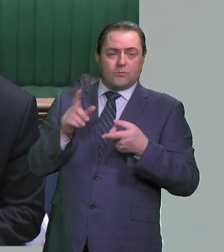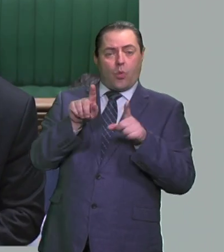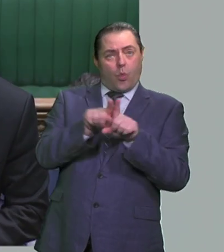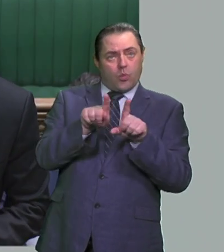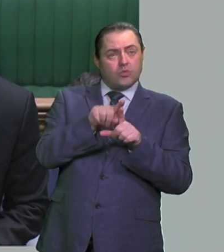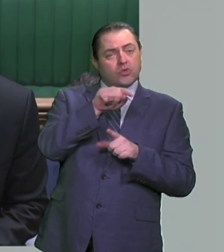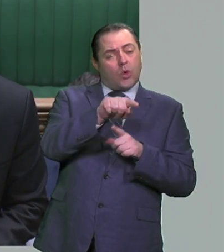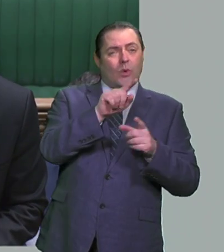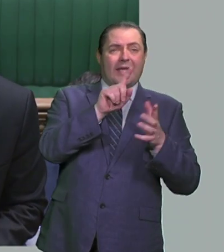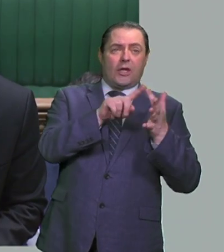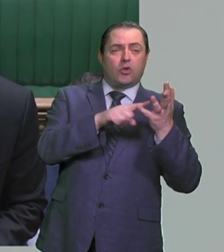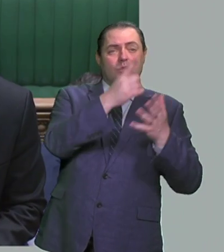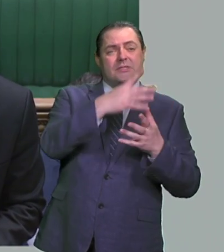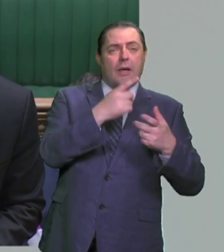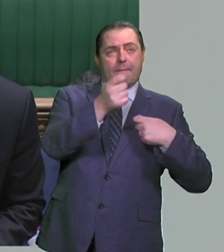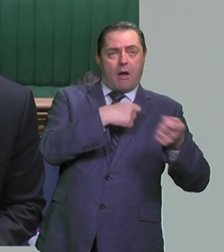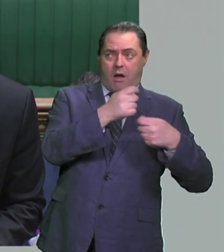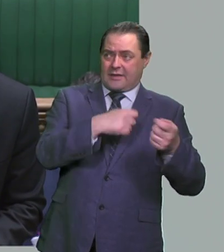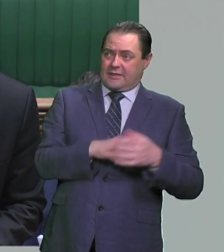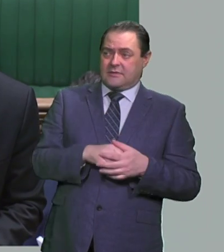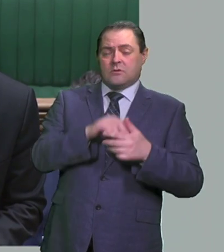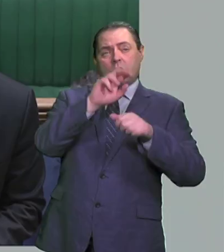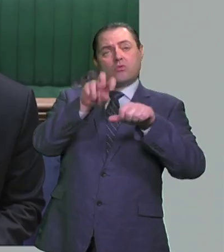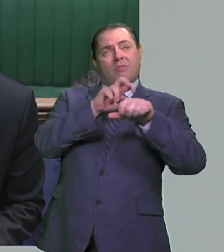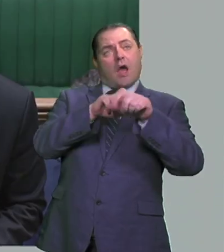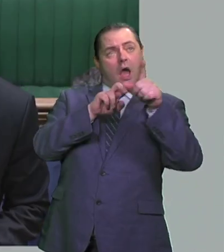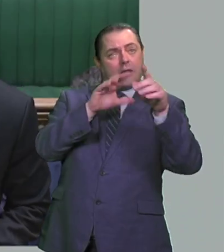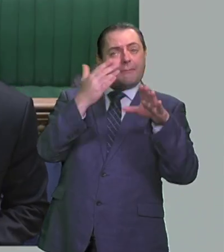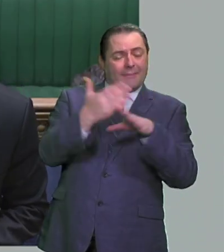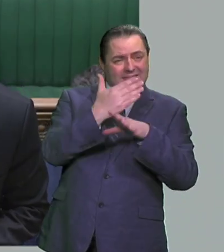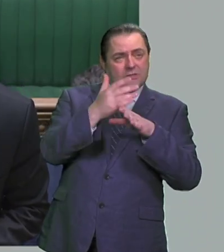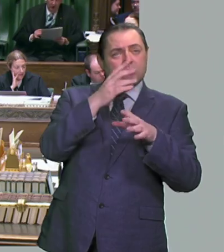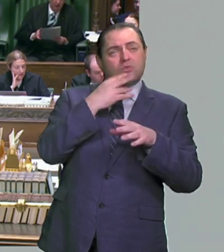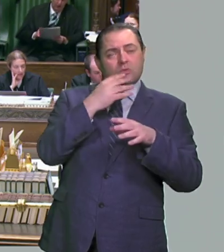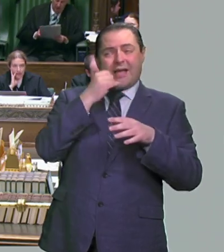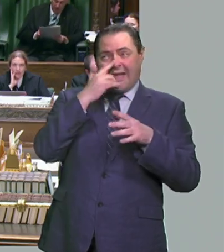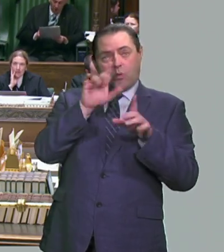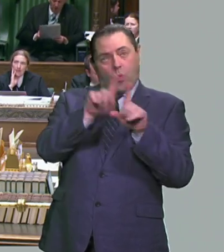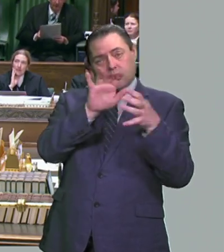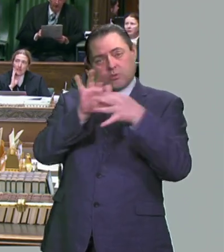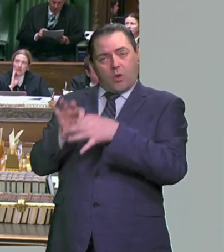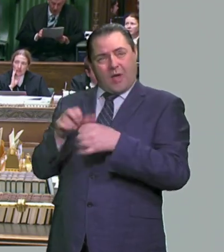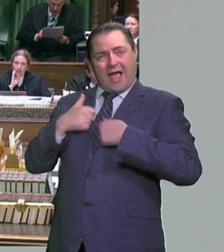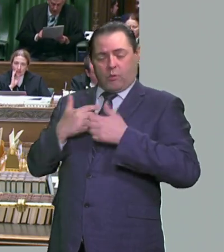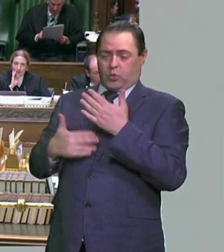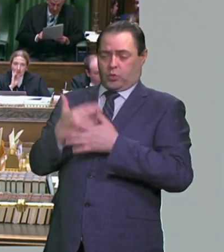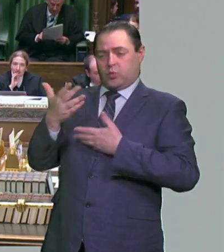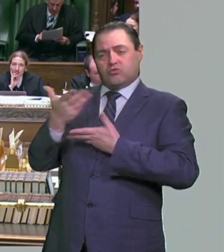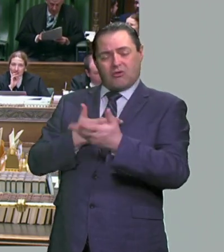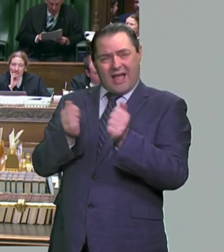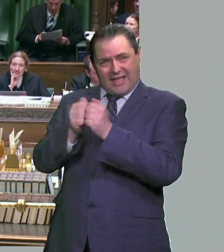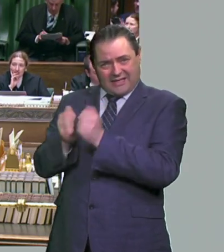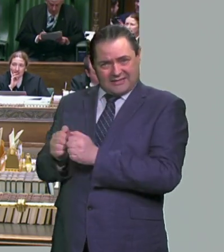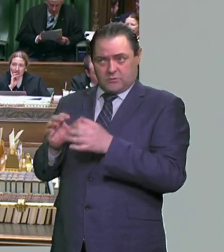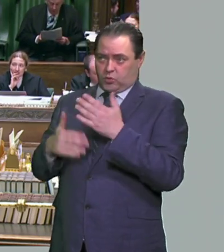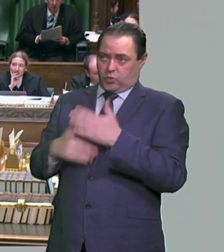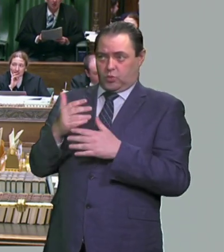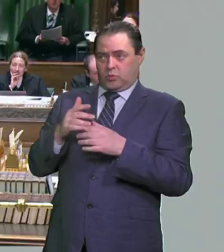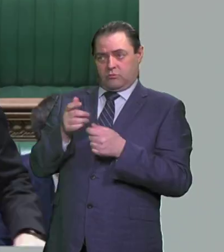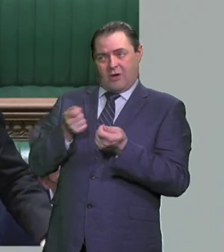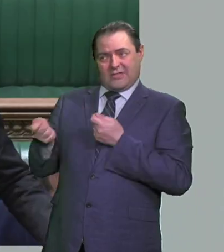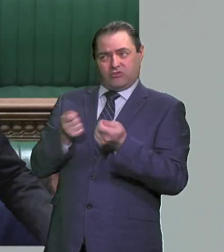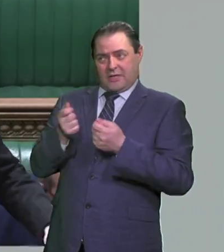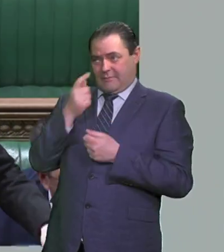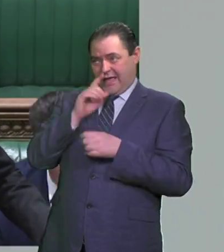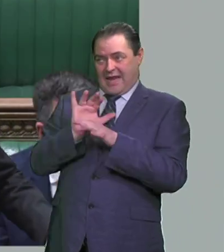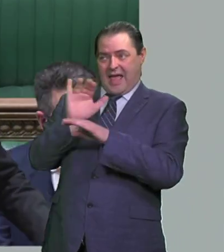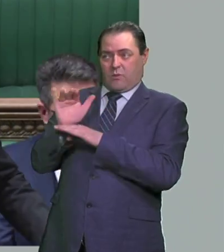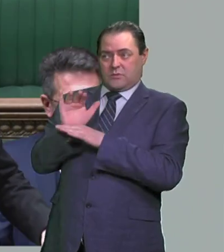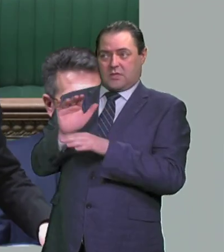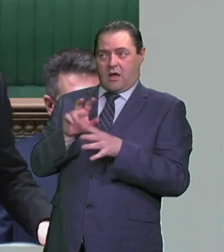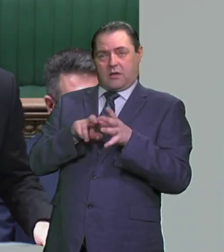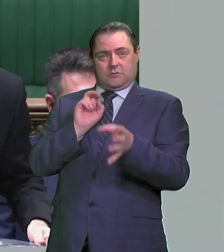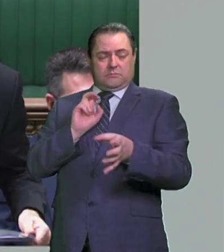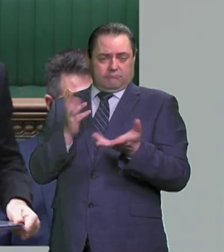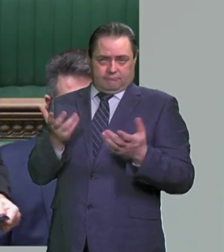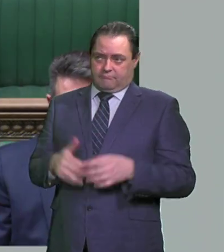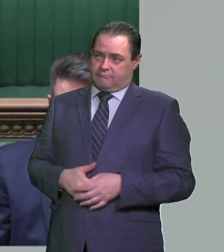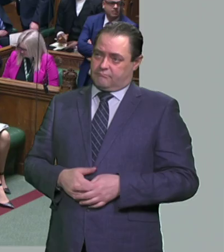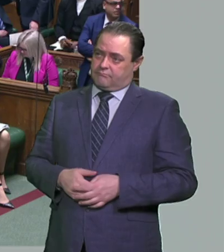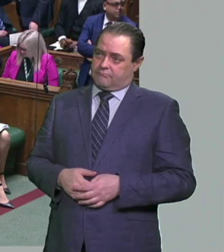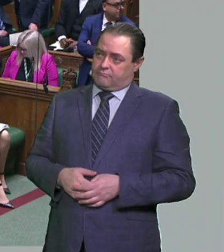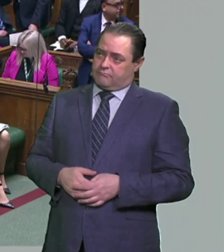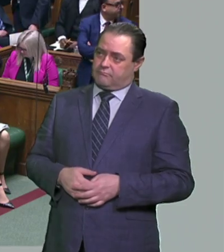As part of the UK, Northern Ireland’s businesses and consumers are able to benefit from the new trade agreements that we are able to negotiate and the new UK regulatory regime for trade and services that we can have outside the European Union.